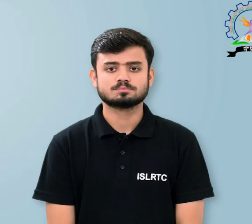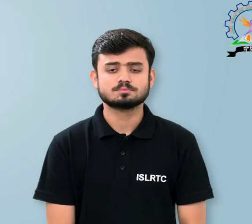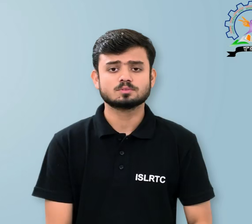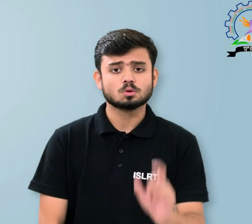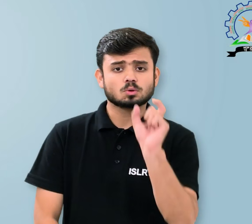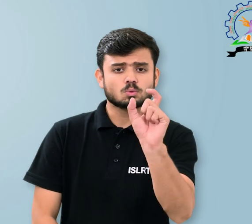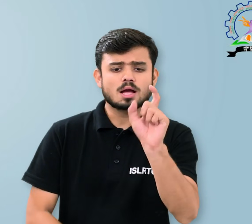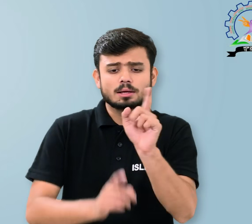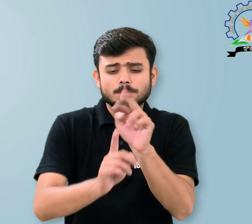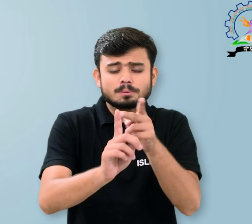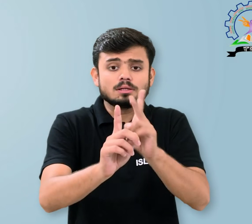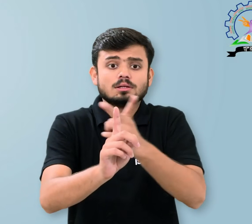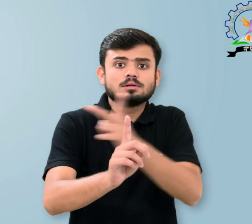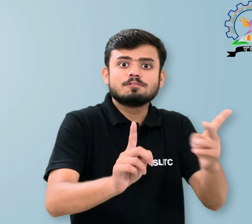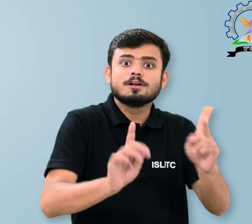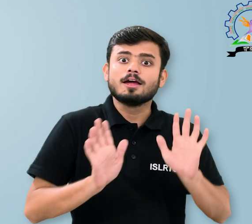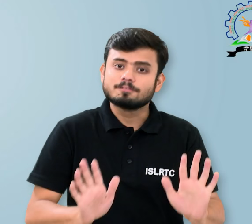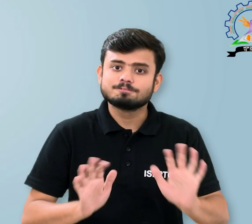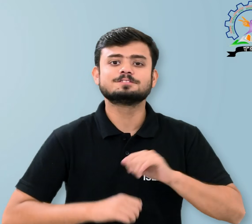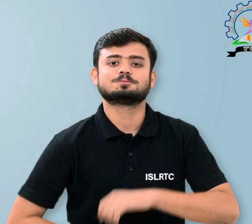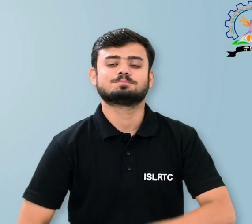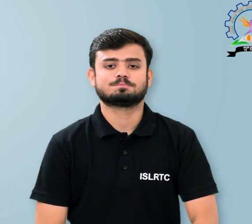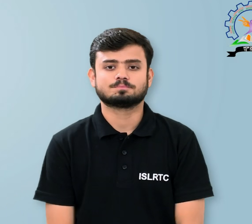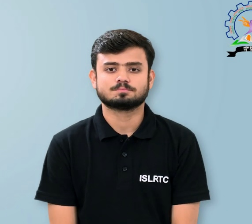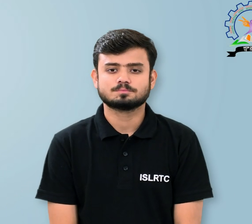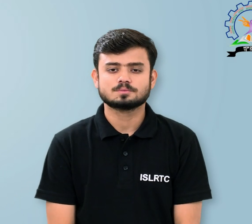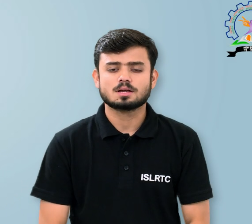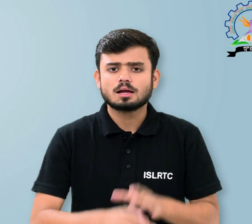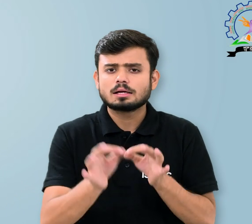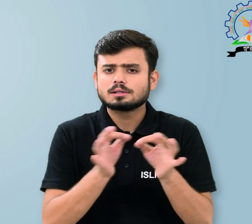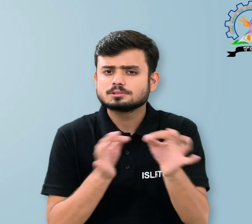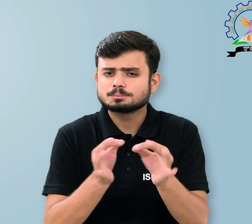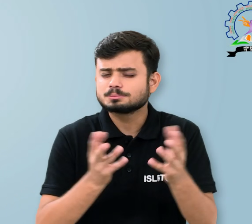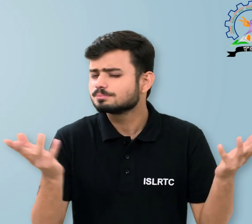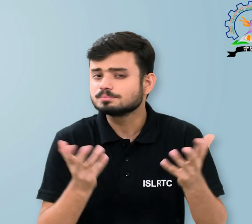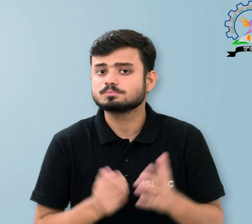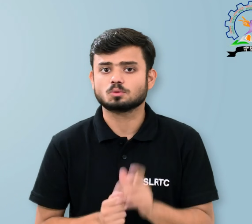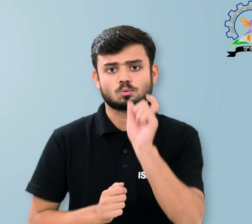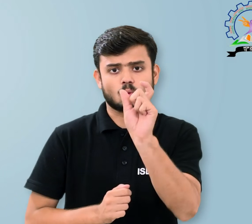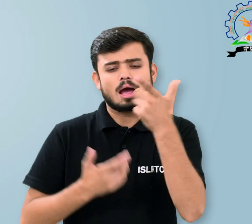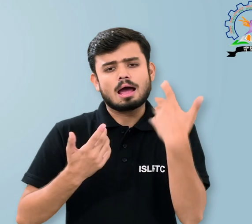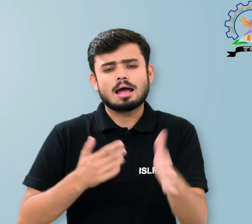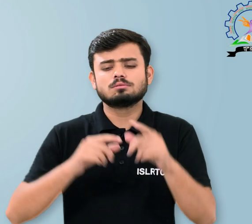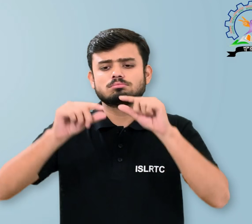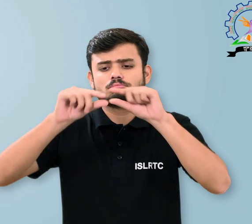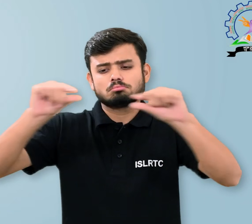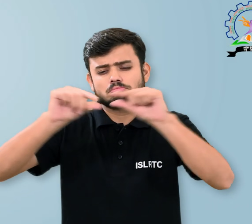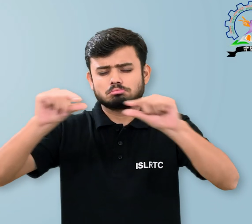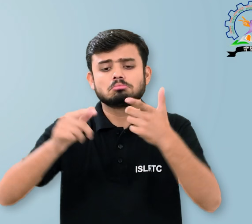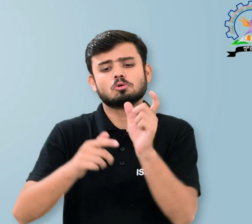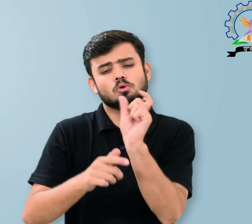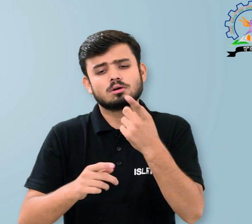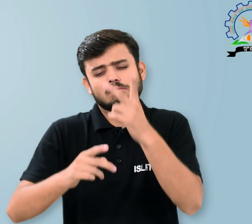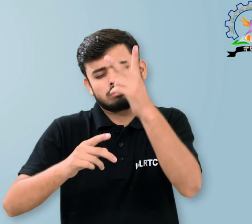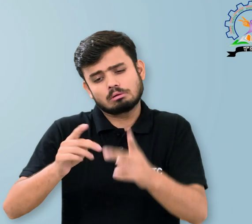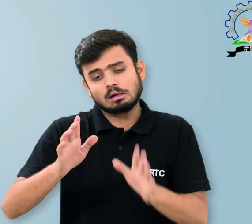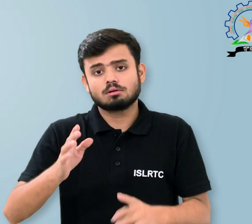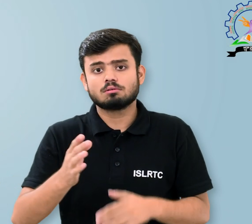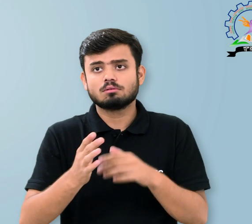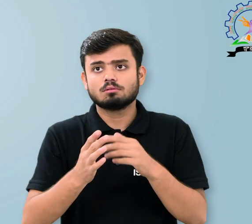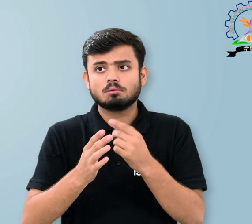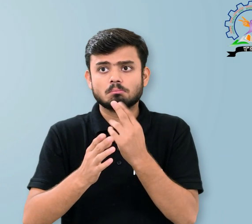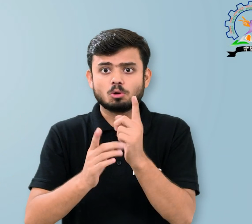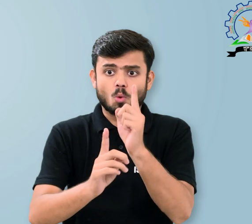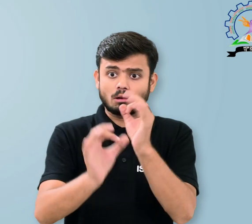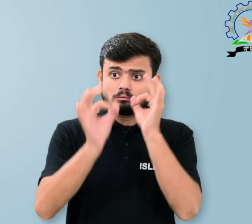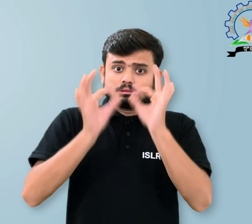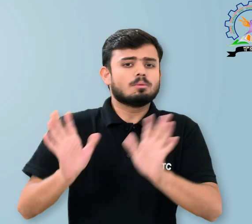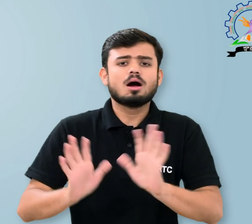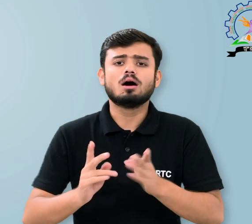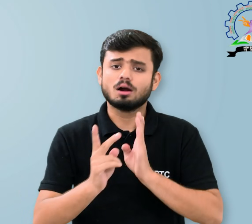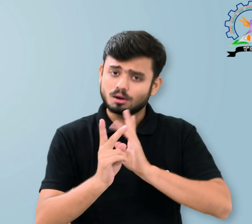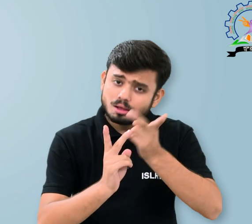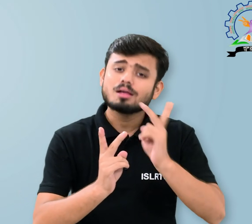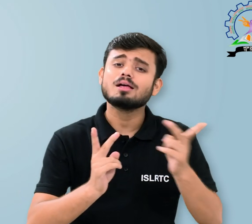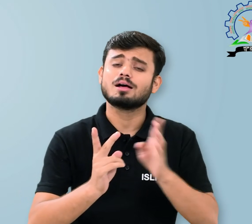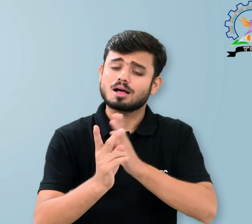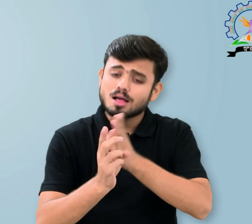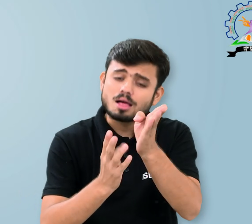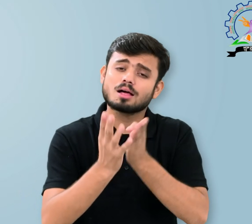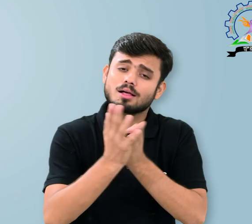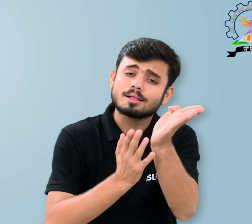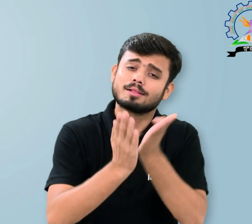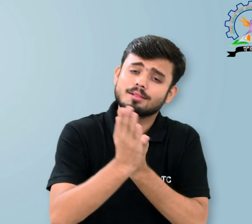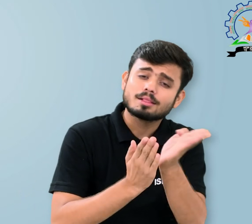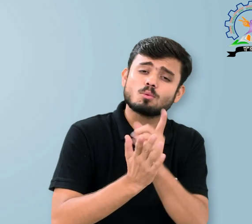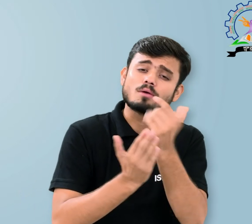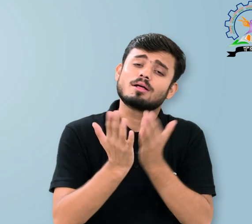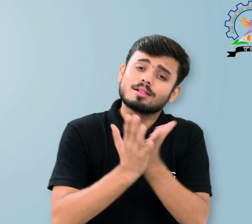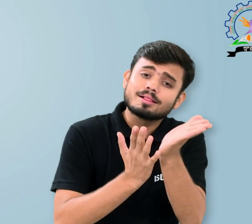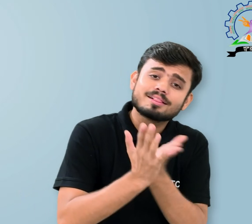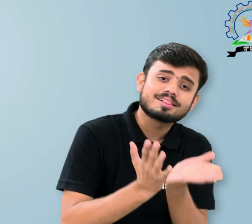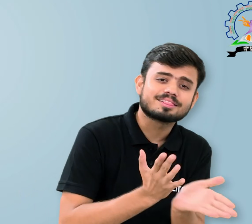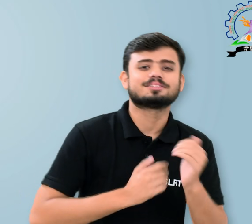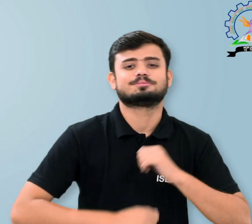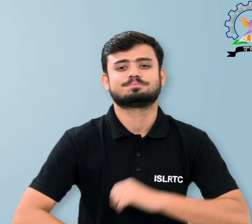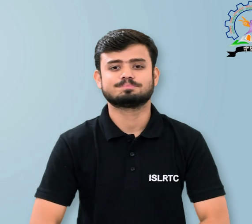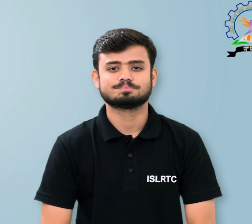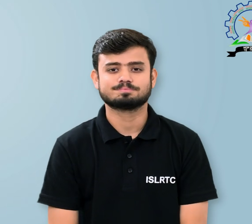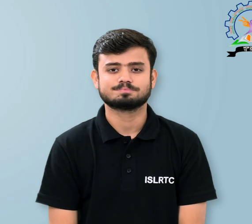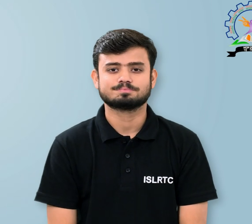Ambiguity A word or phrase that has more than one meaning.